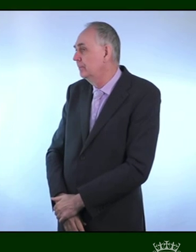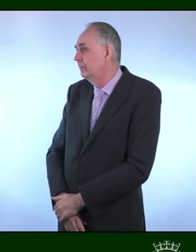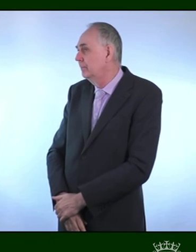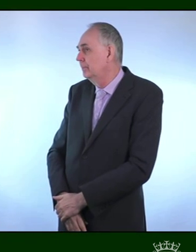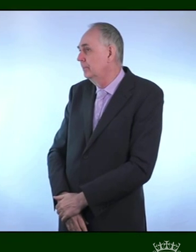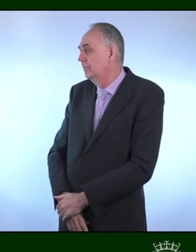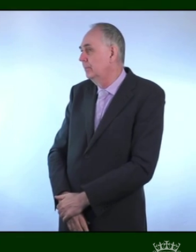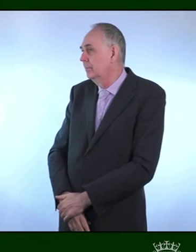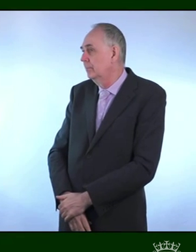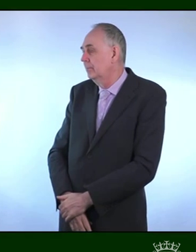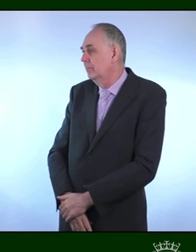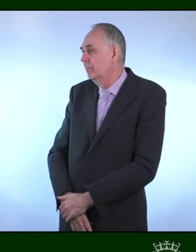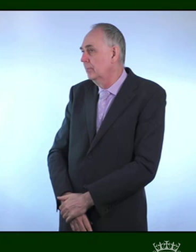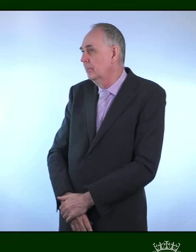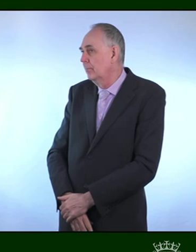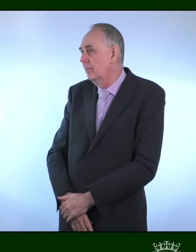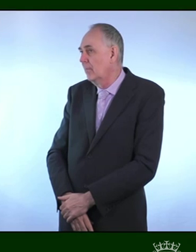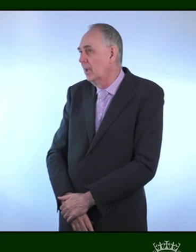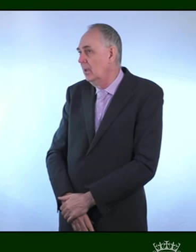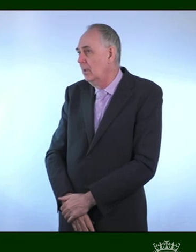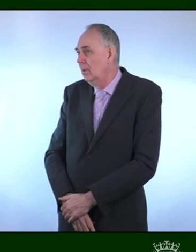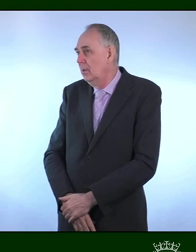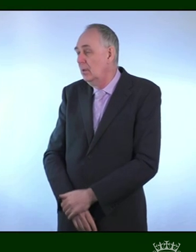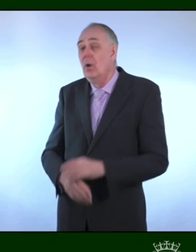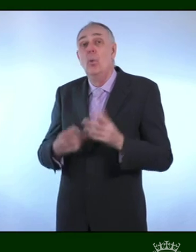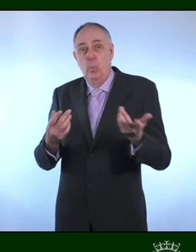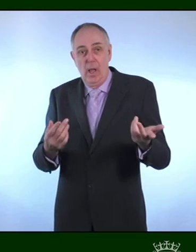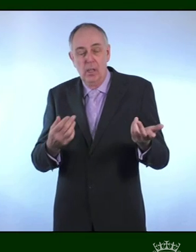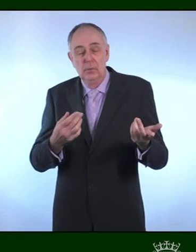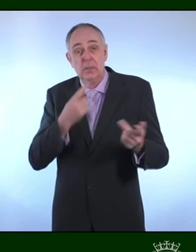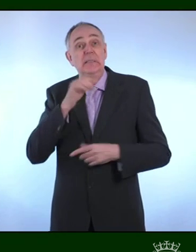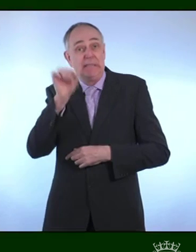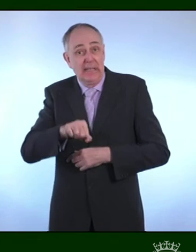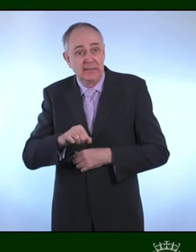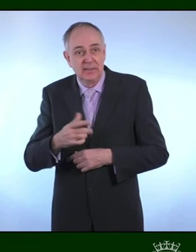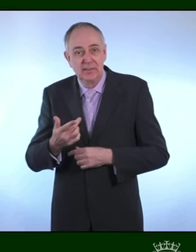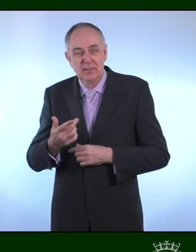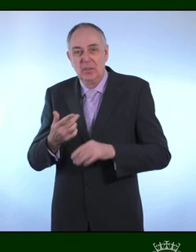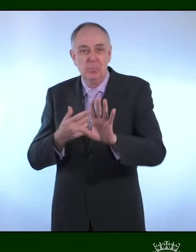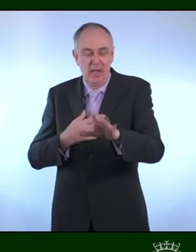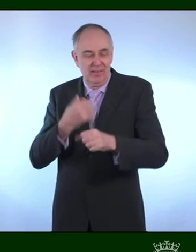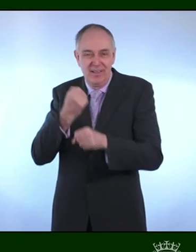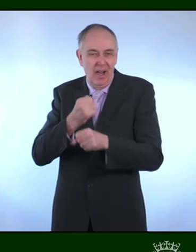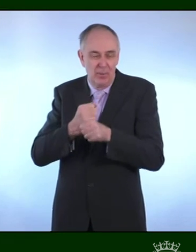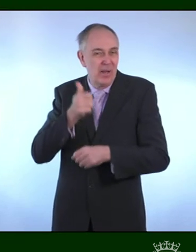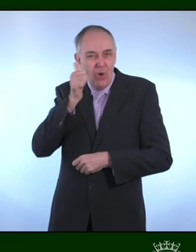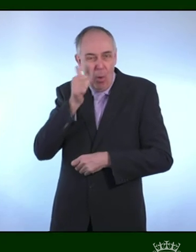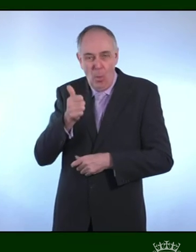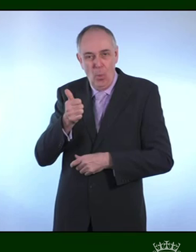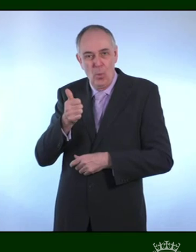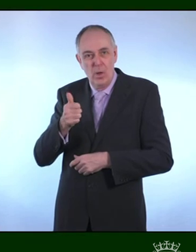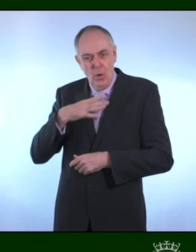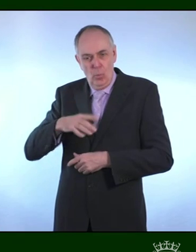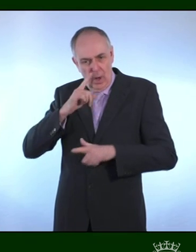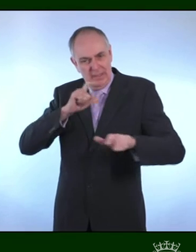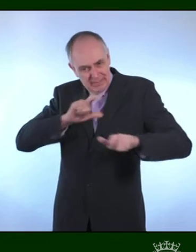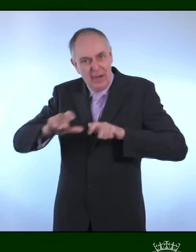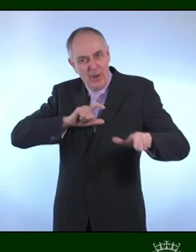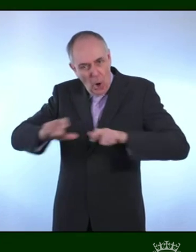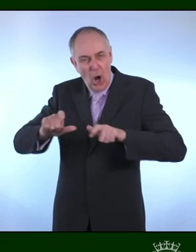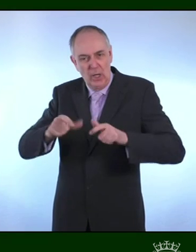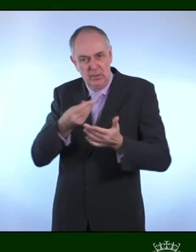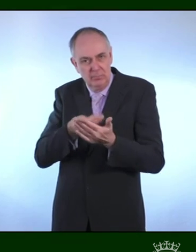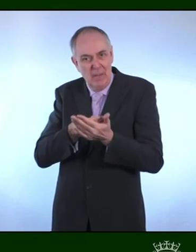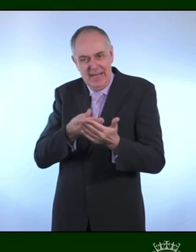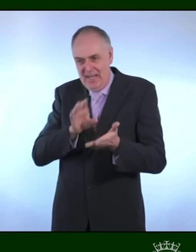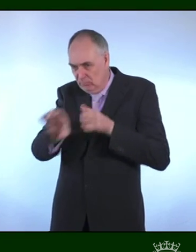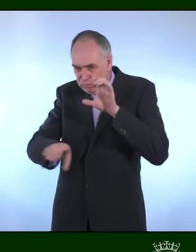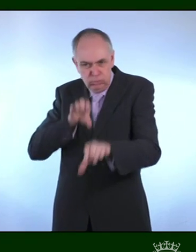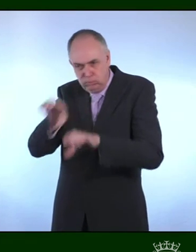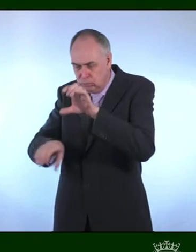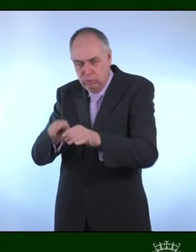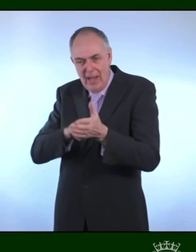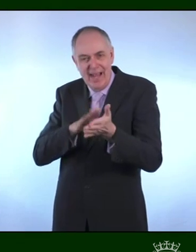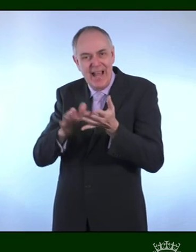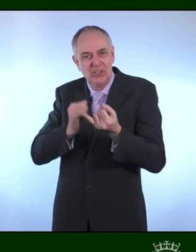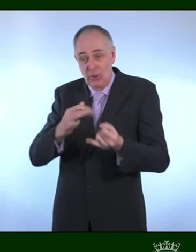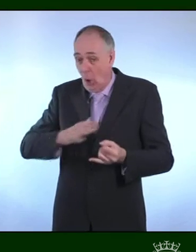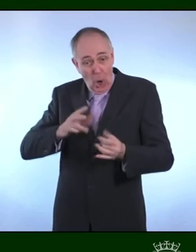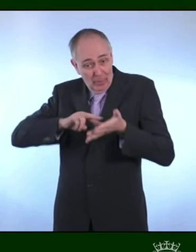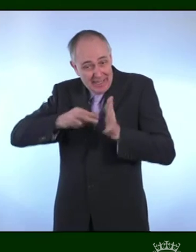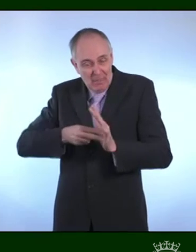The short answer to that question is yes. The long answer is that this Government are in no way undimmed in our ambition to continue with record investments in our NHS and build 40 new hospitals.